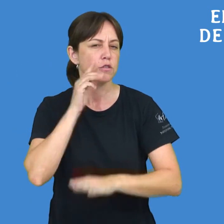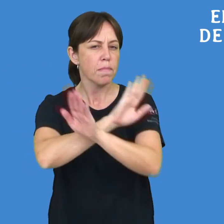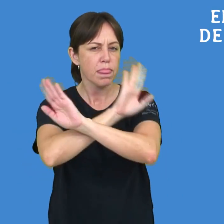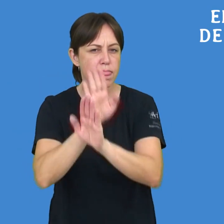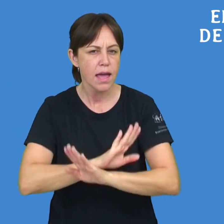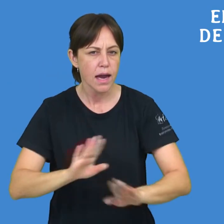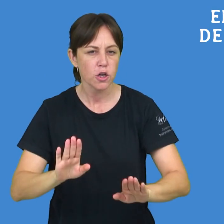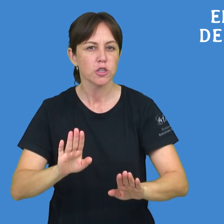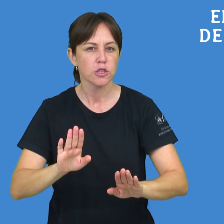resultado